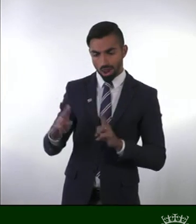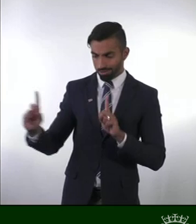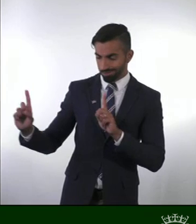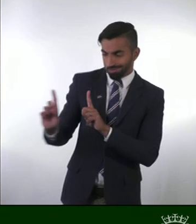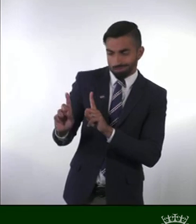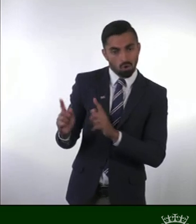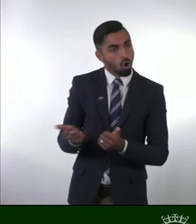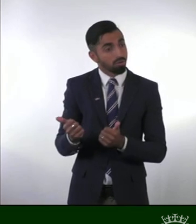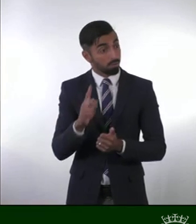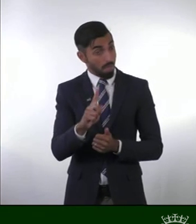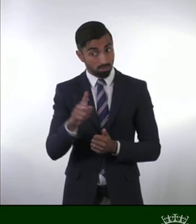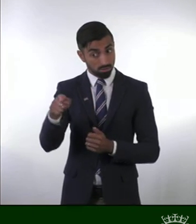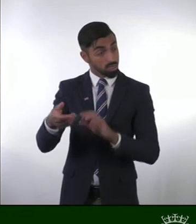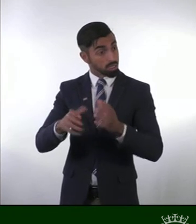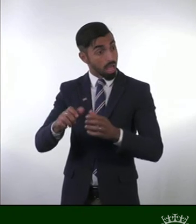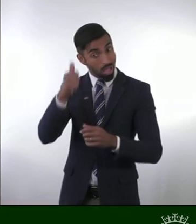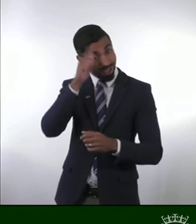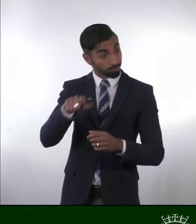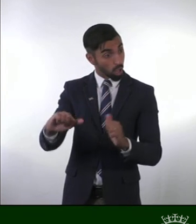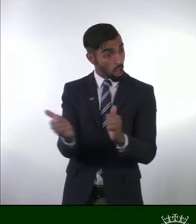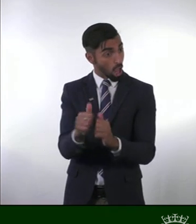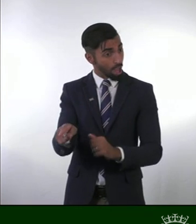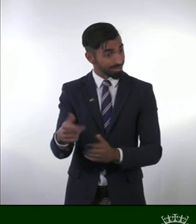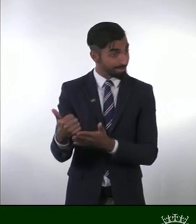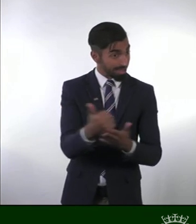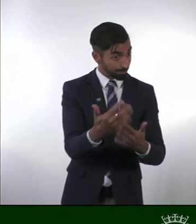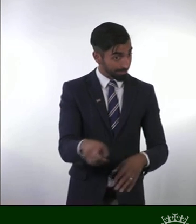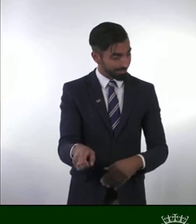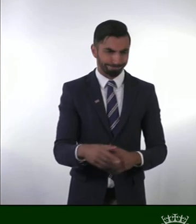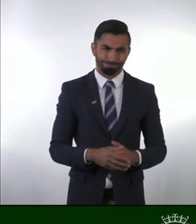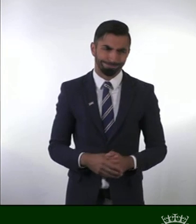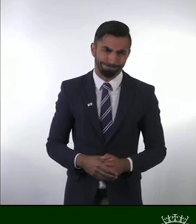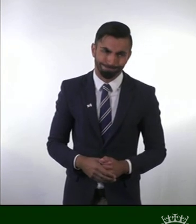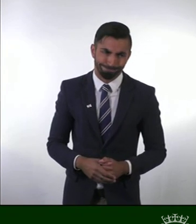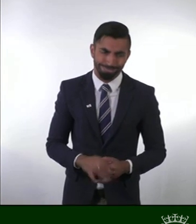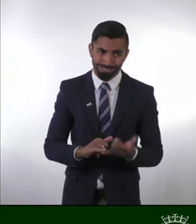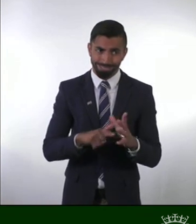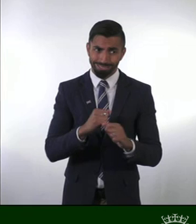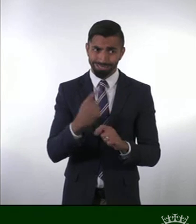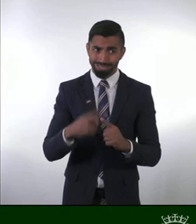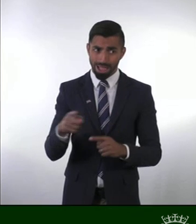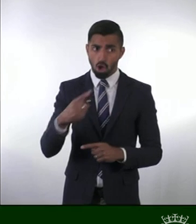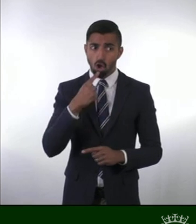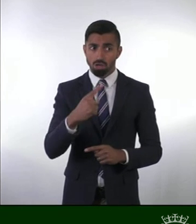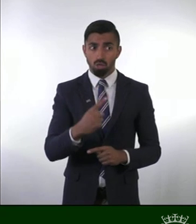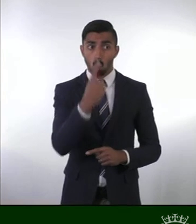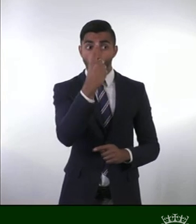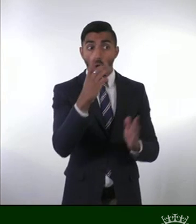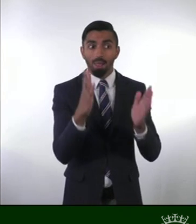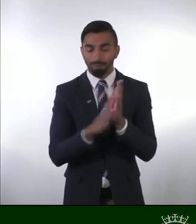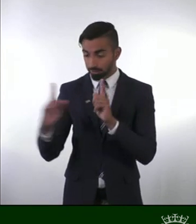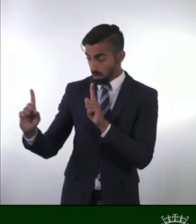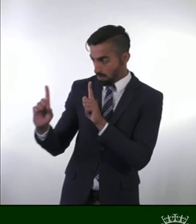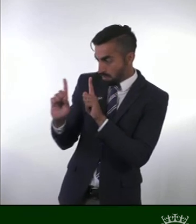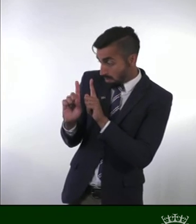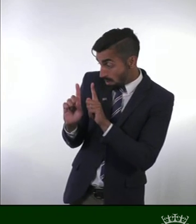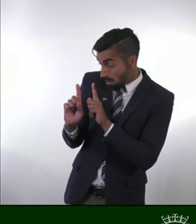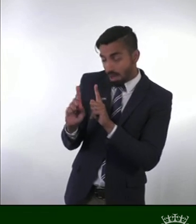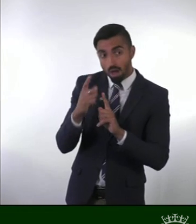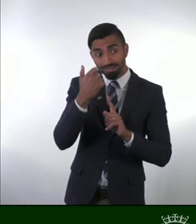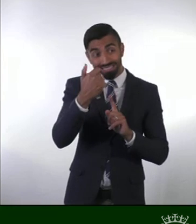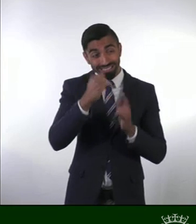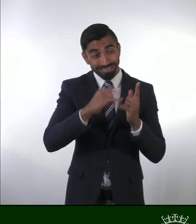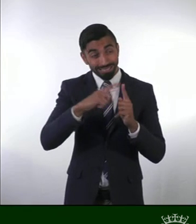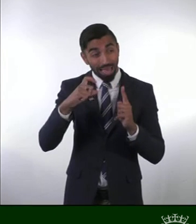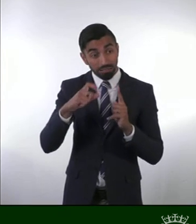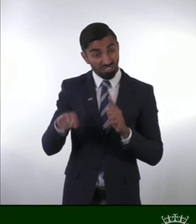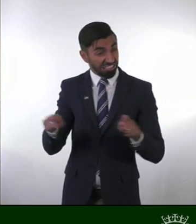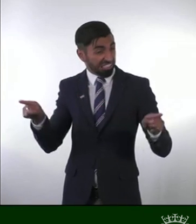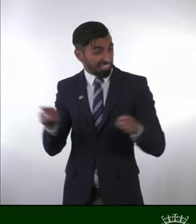SAGE reported that being exposed to the virus for six seconds at 1 metre is the same as being exposed for one minute at 2 metres.